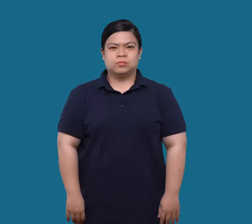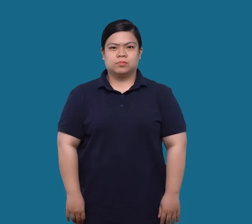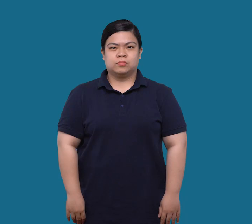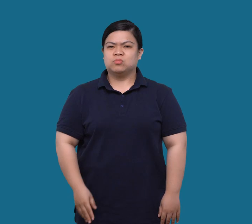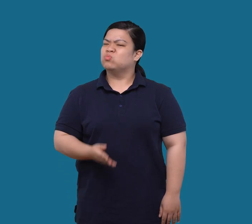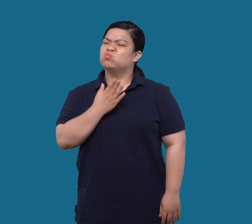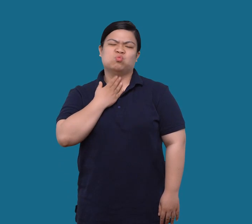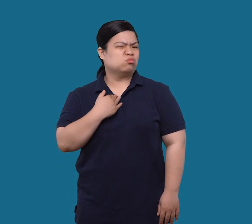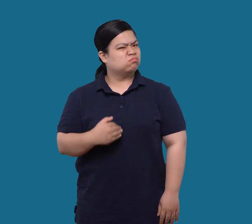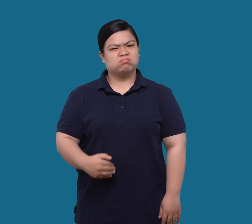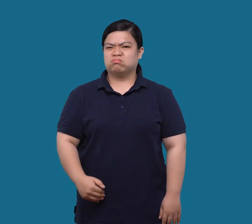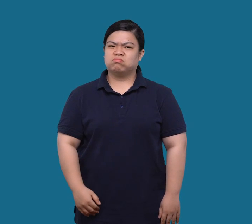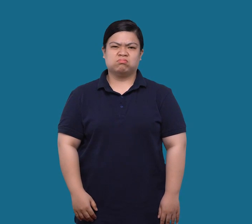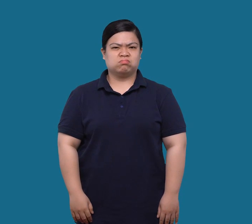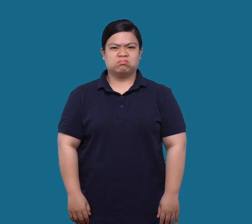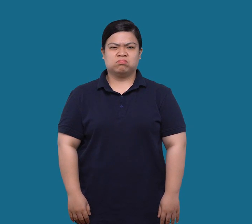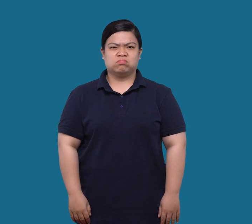không muốn